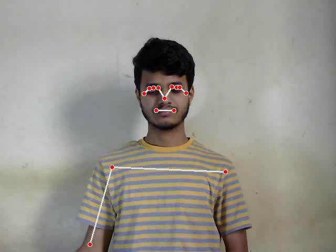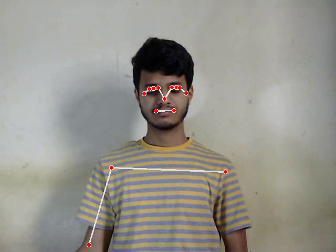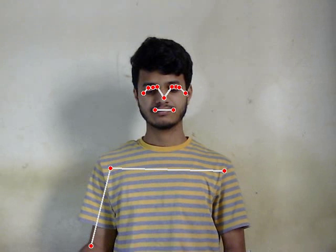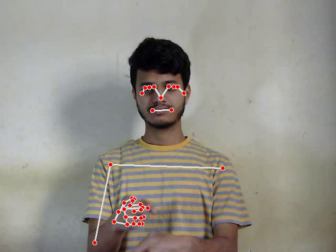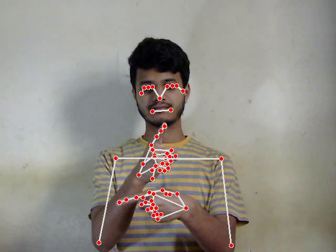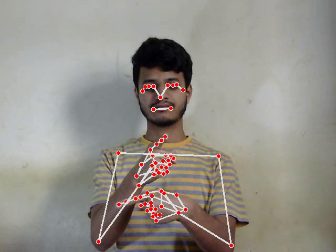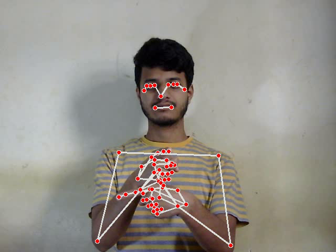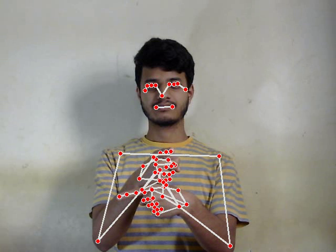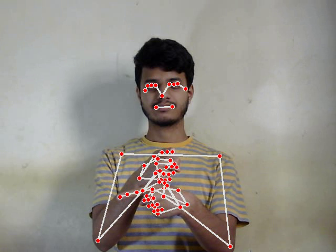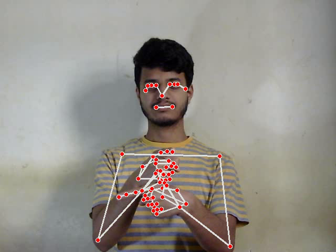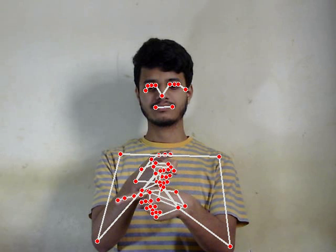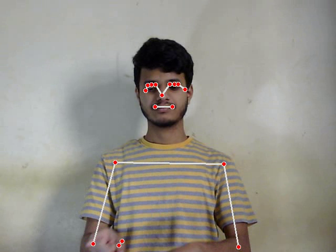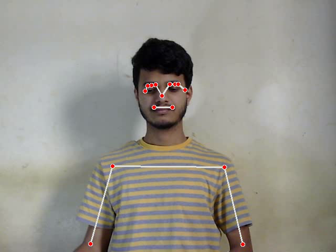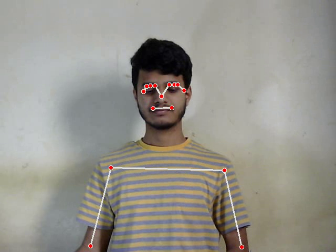right